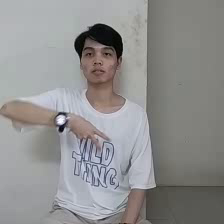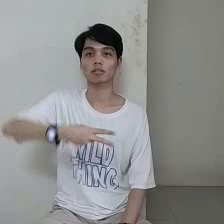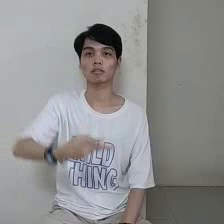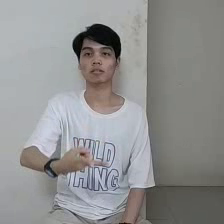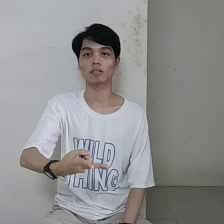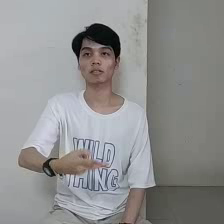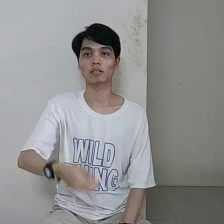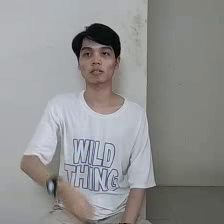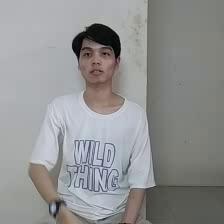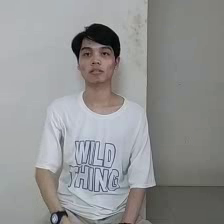Hy sinh